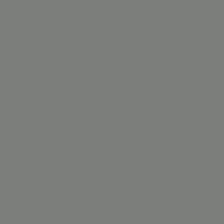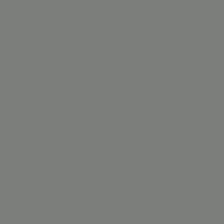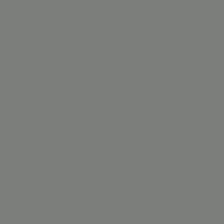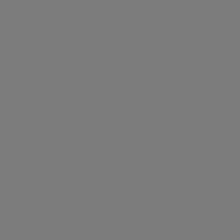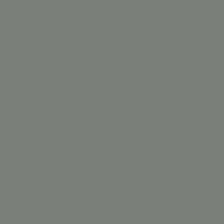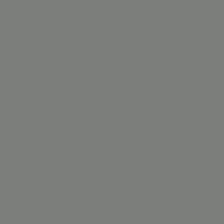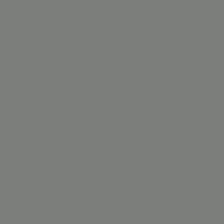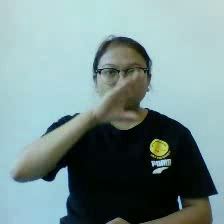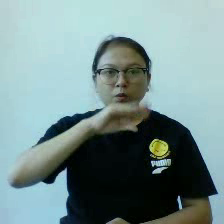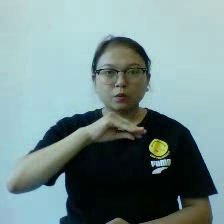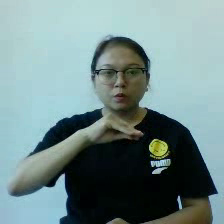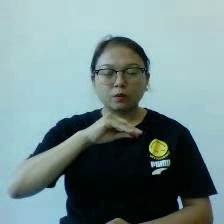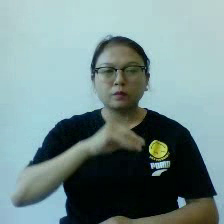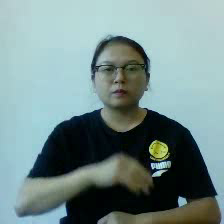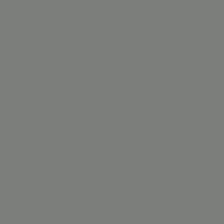Tối